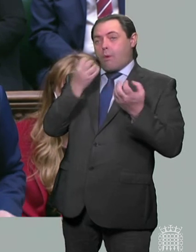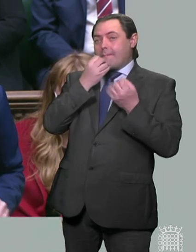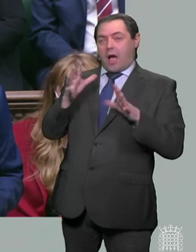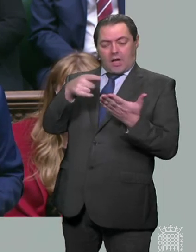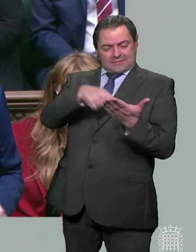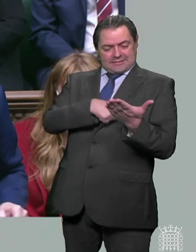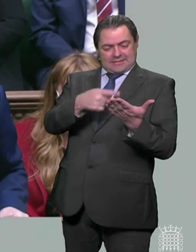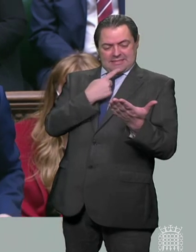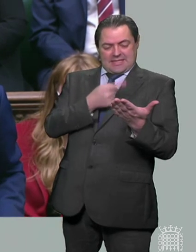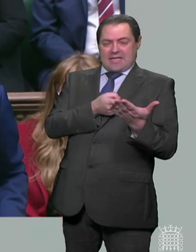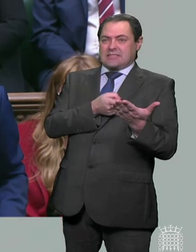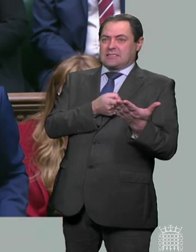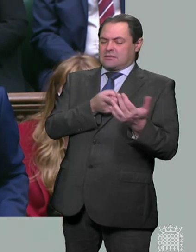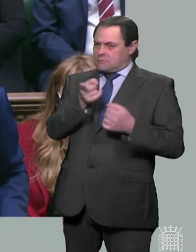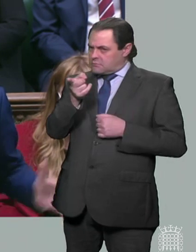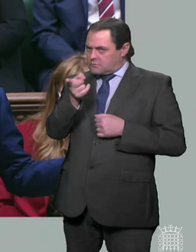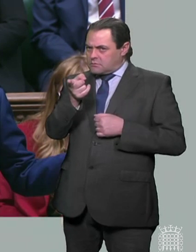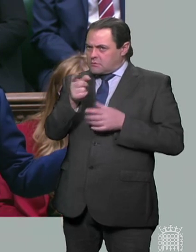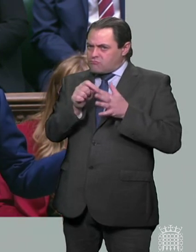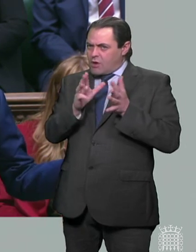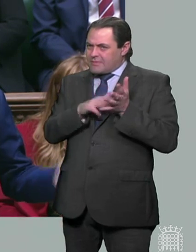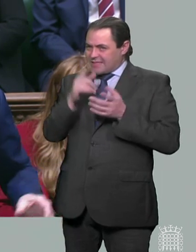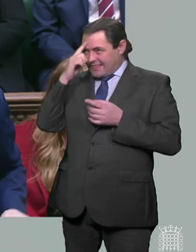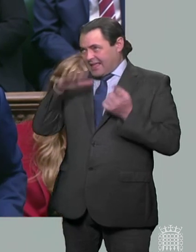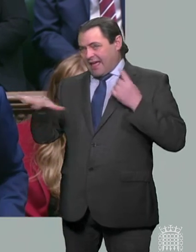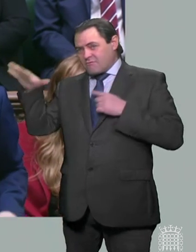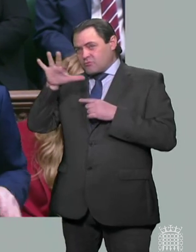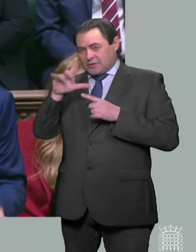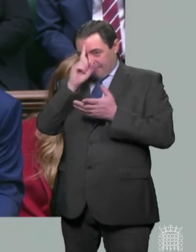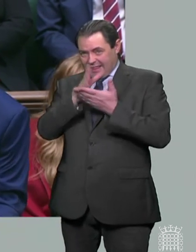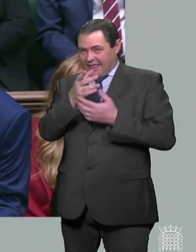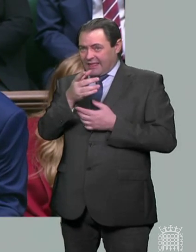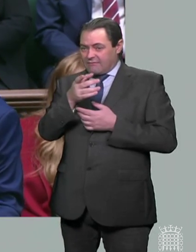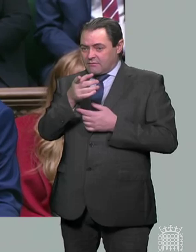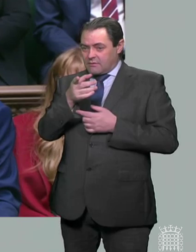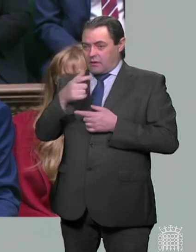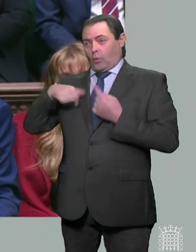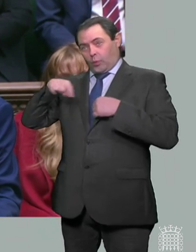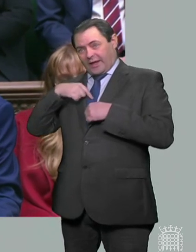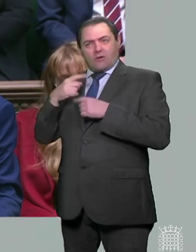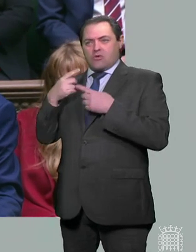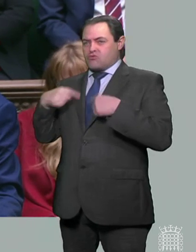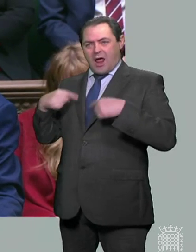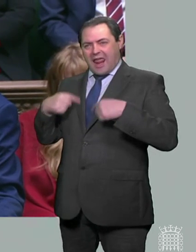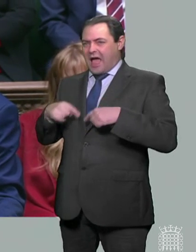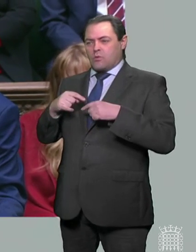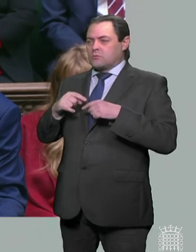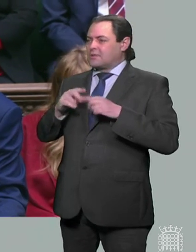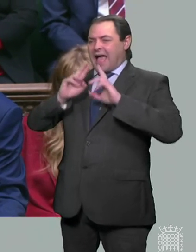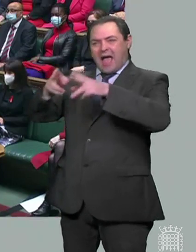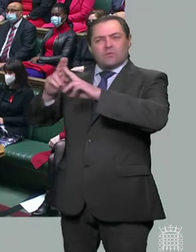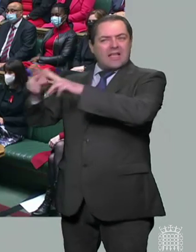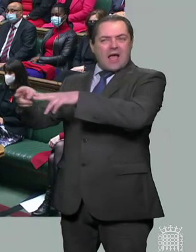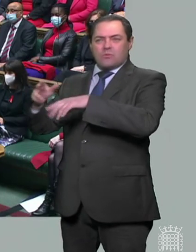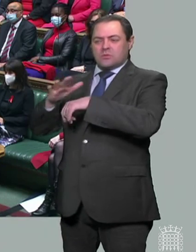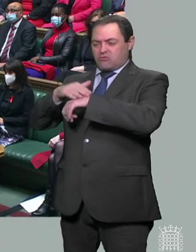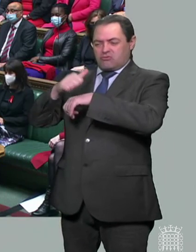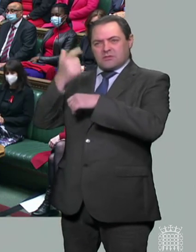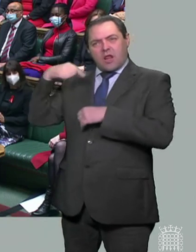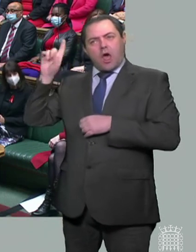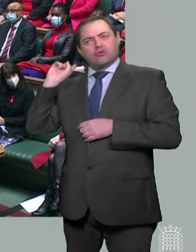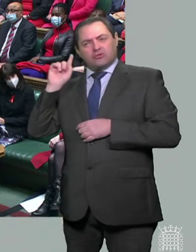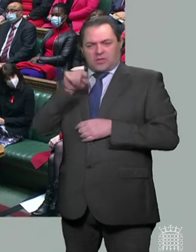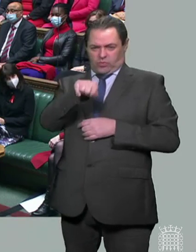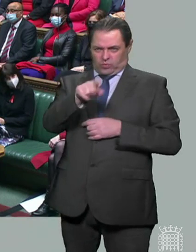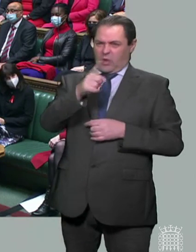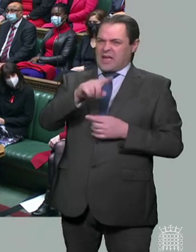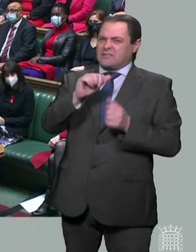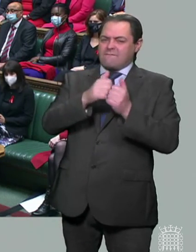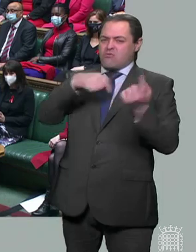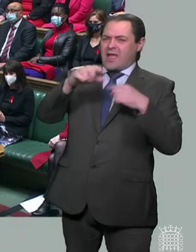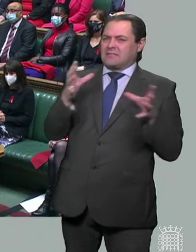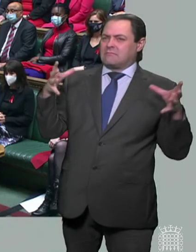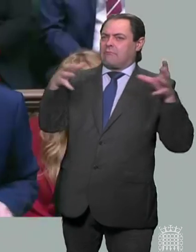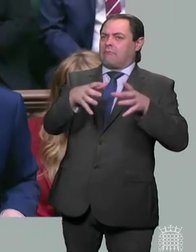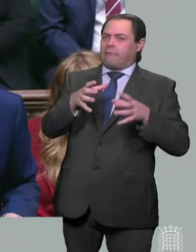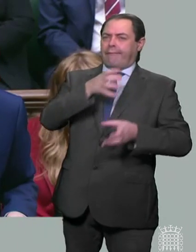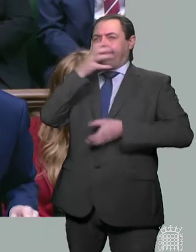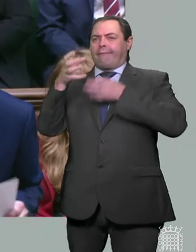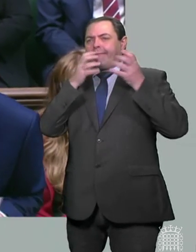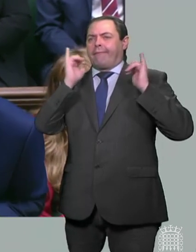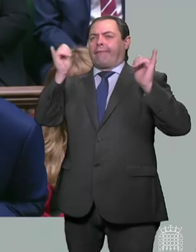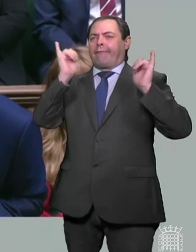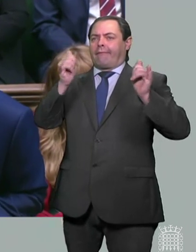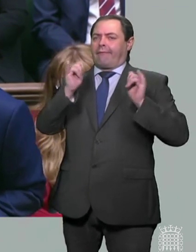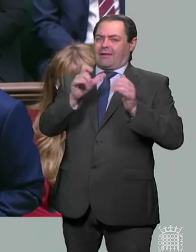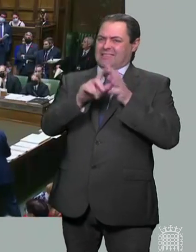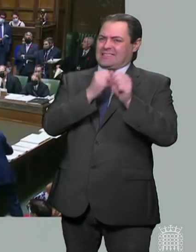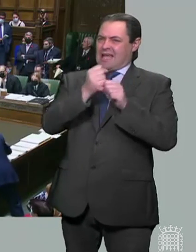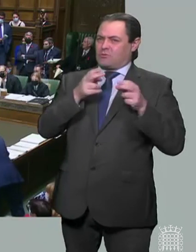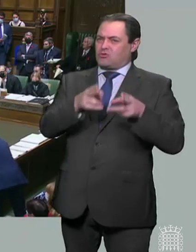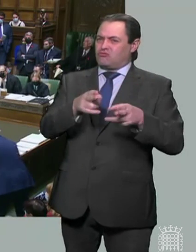Does the Prime Minister really expect the country to believe that while people were banned from seeing their loved ones at Christmas last year, it was fine for him and his friends to throw a boozy party in Downing Street?